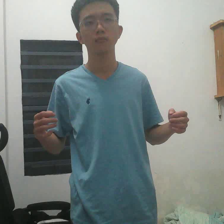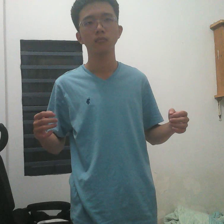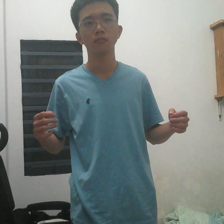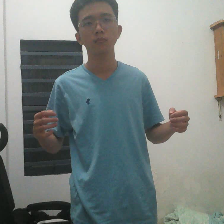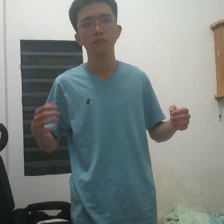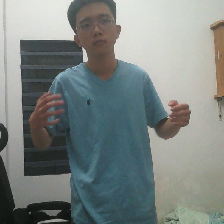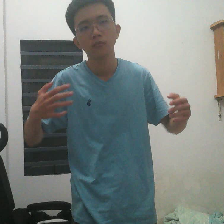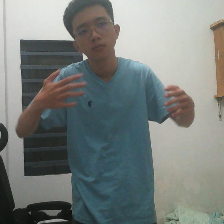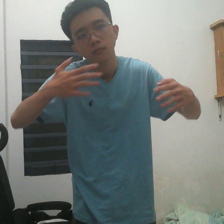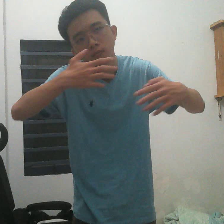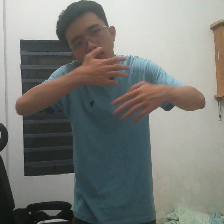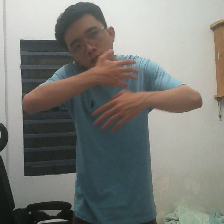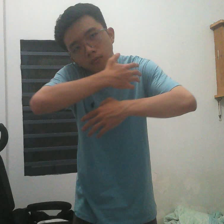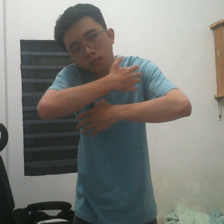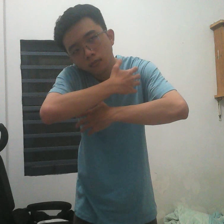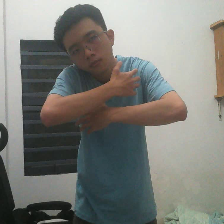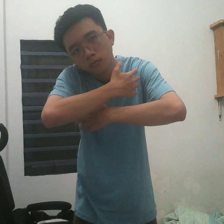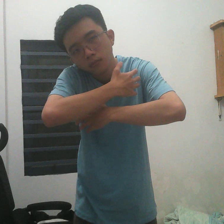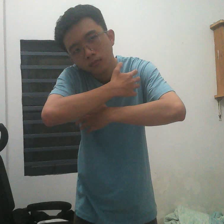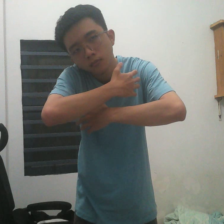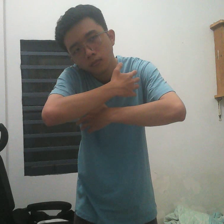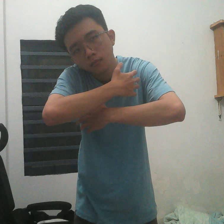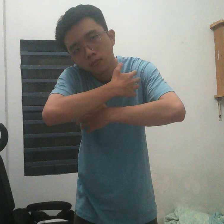om